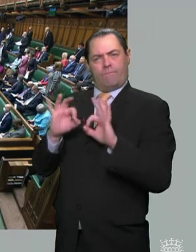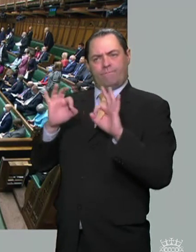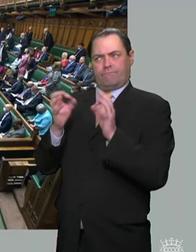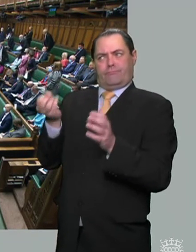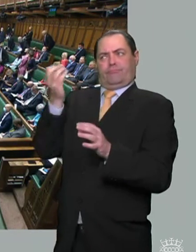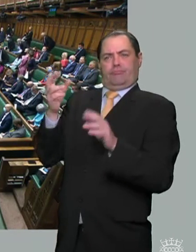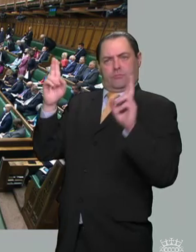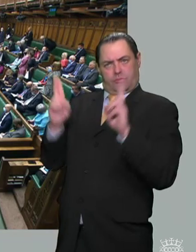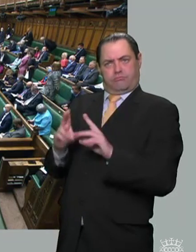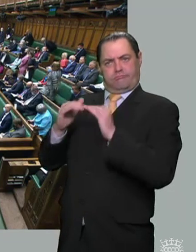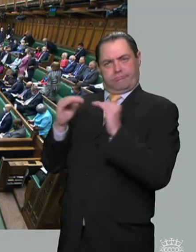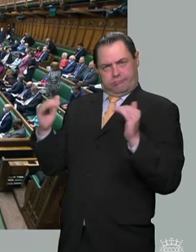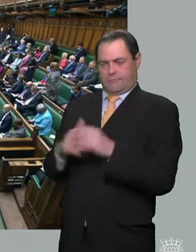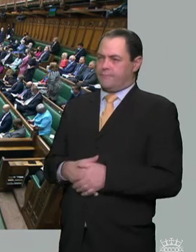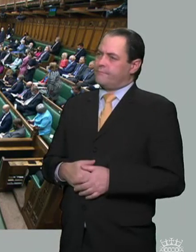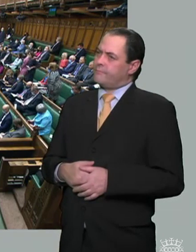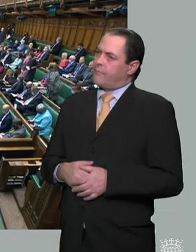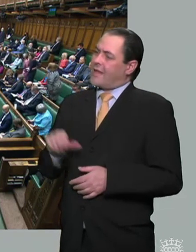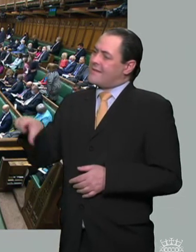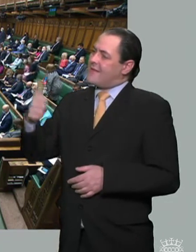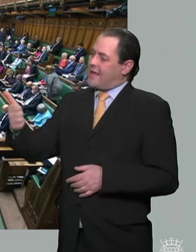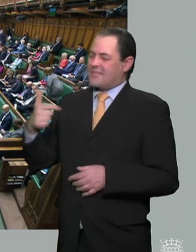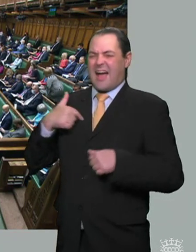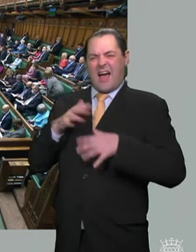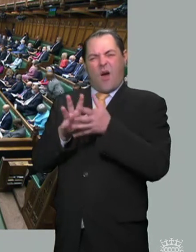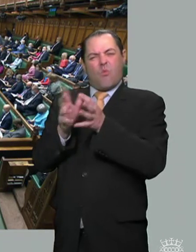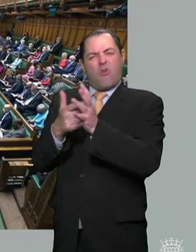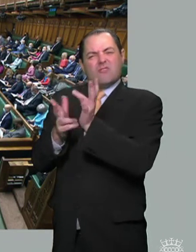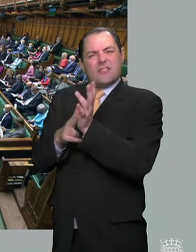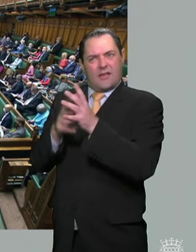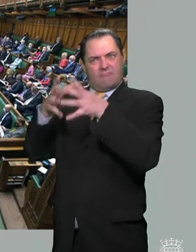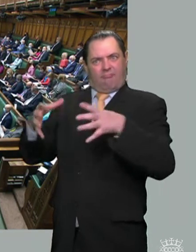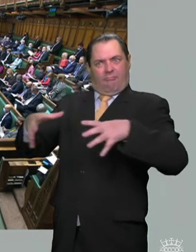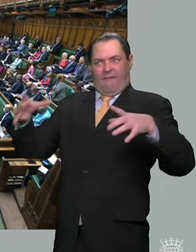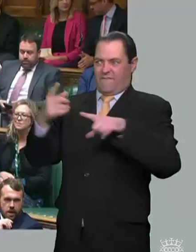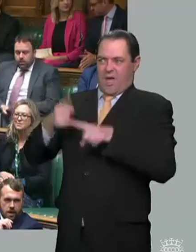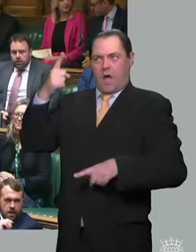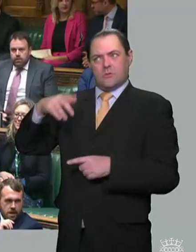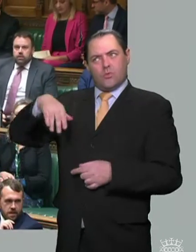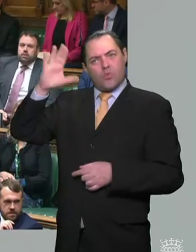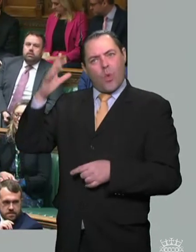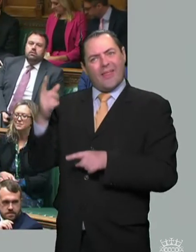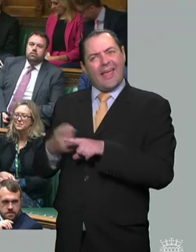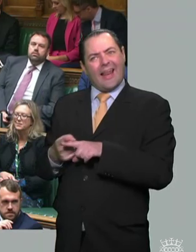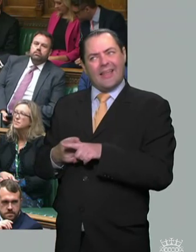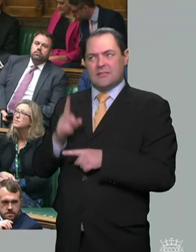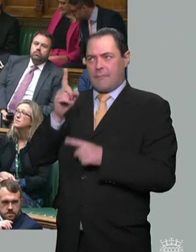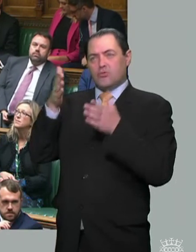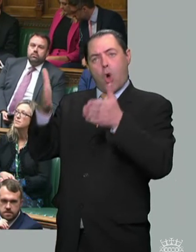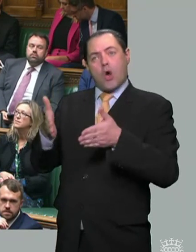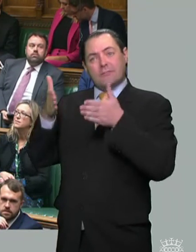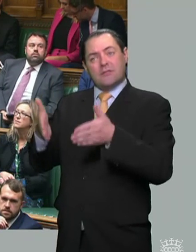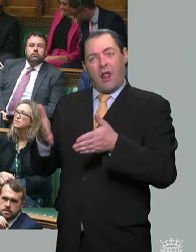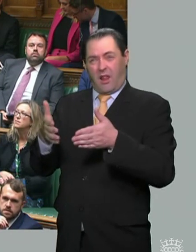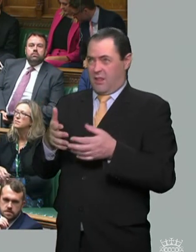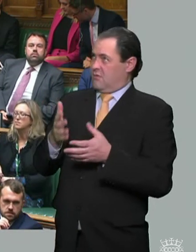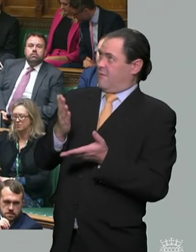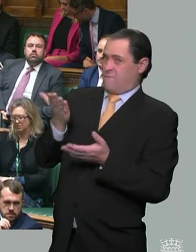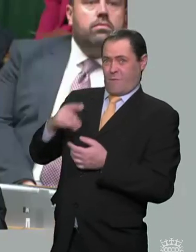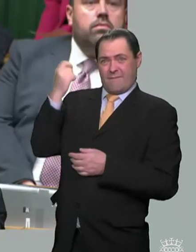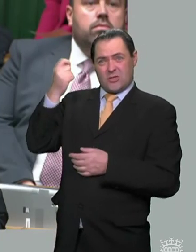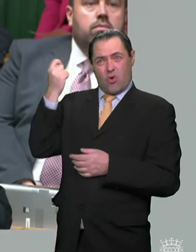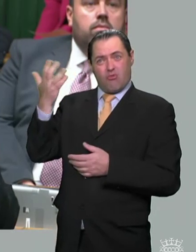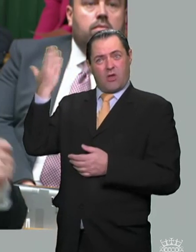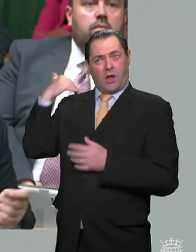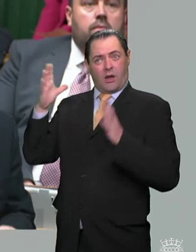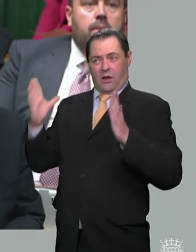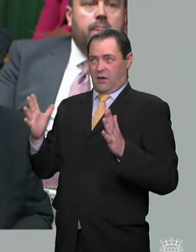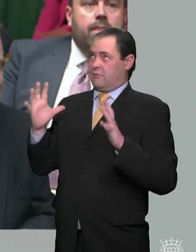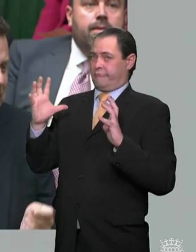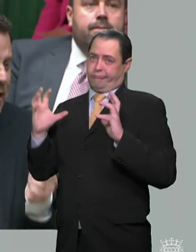As you know, Mr Speaker, Warrington is one of the fastest growing towns in the north of England, but our hospital, which is mostly Victorian, is creaking at the seams.